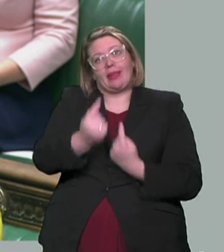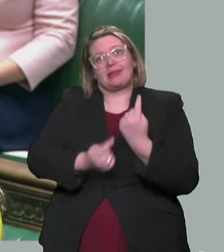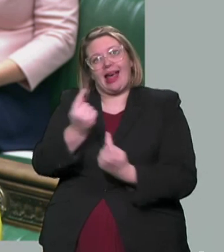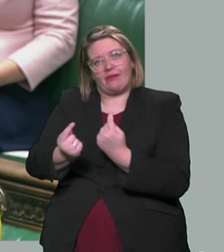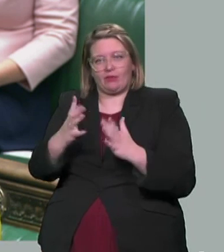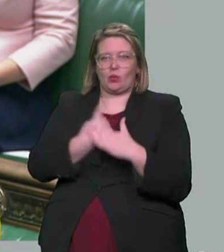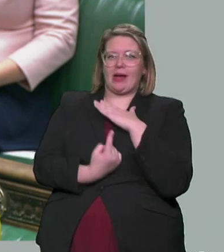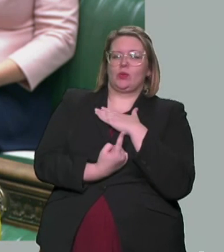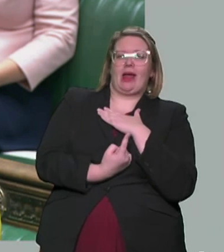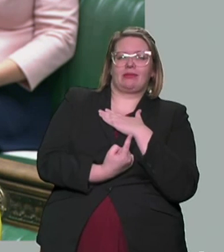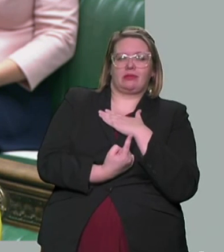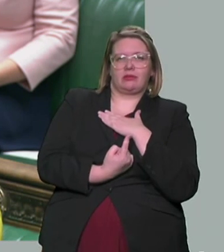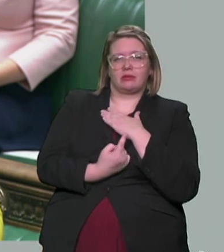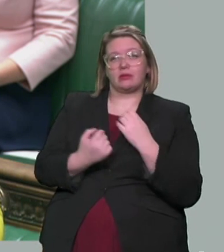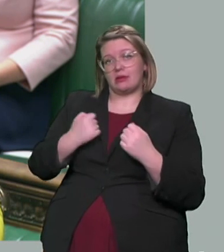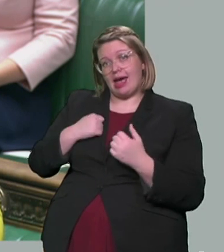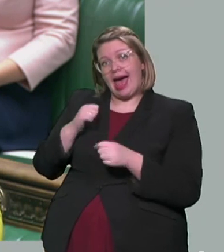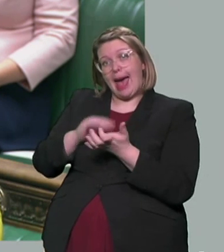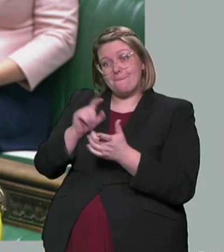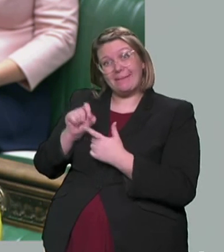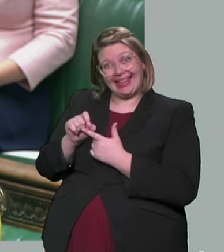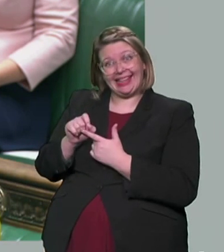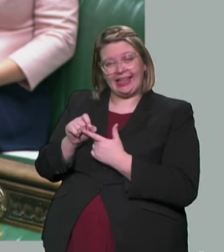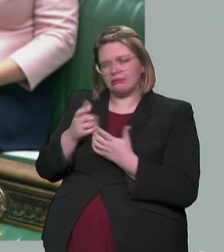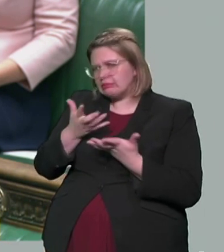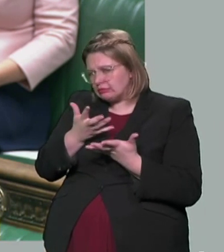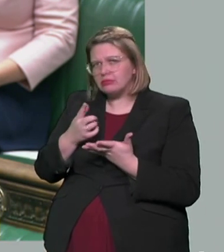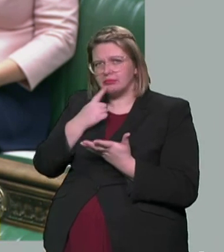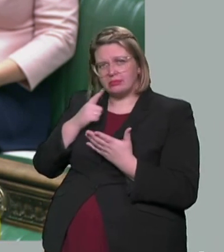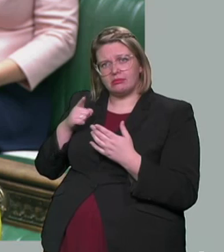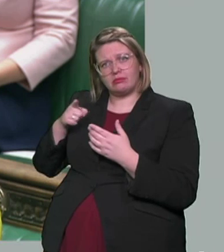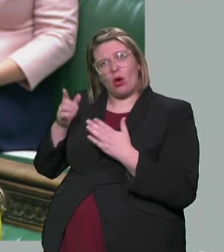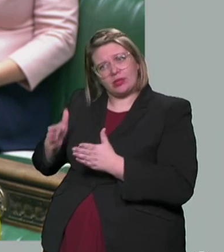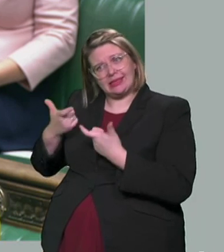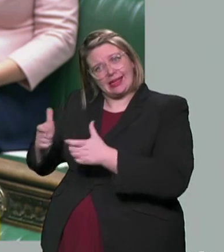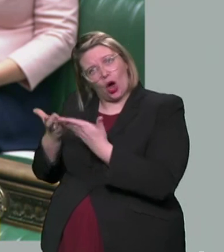Local MPs have been reassured that acute services are safe and open.